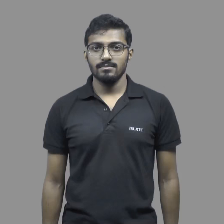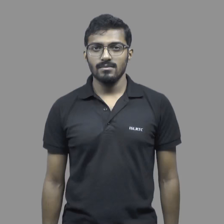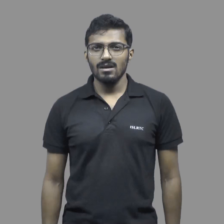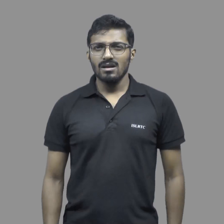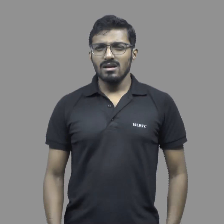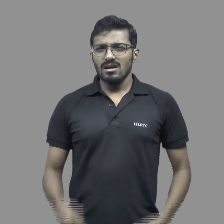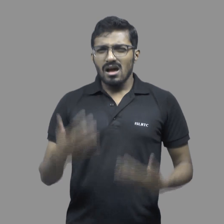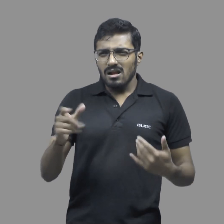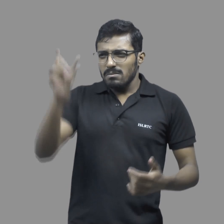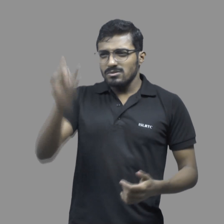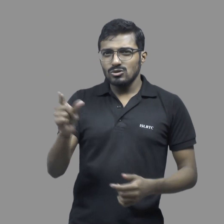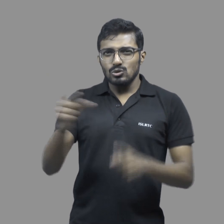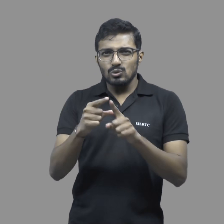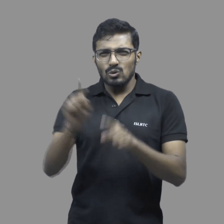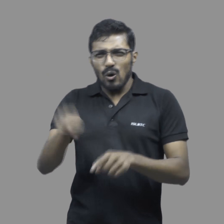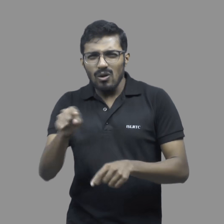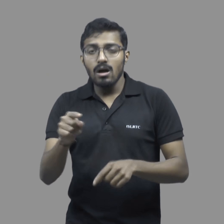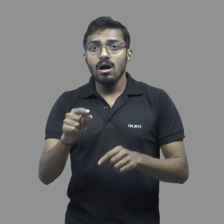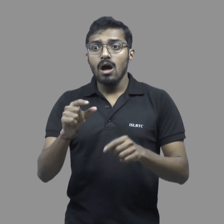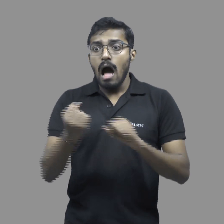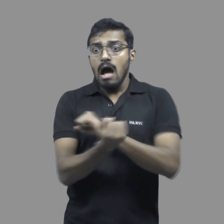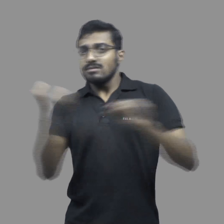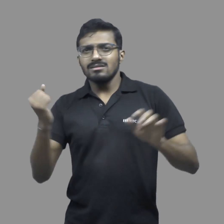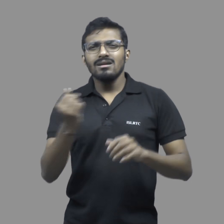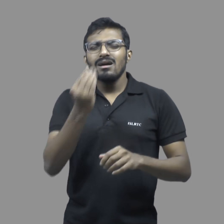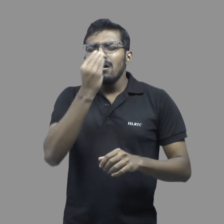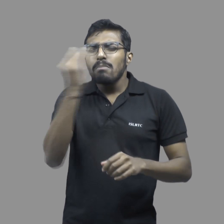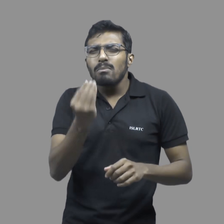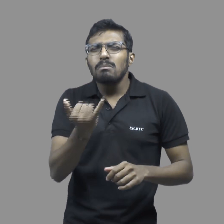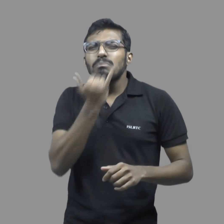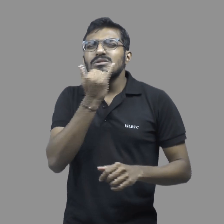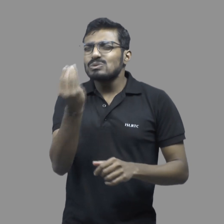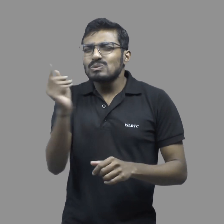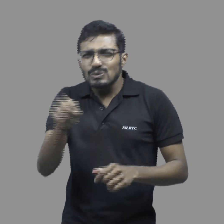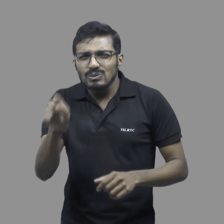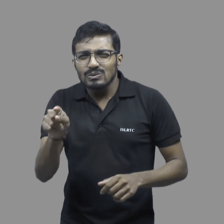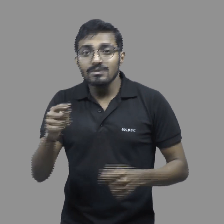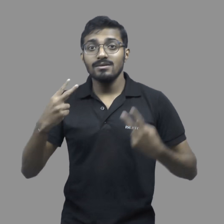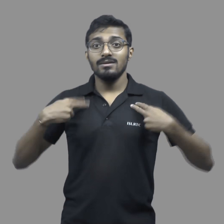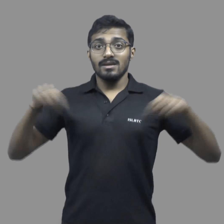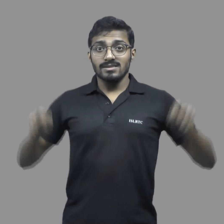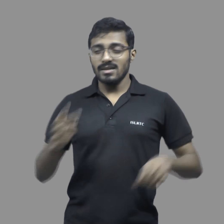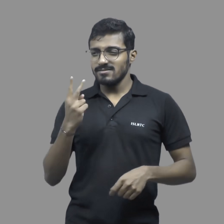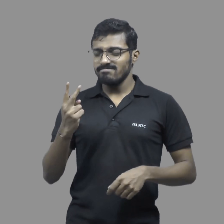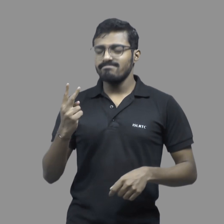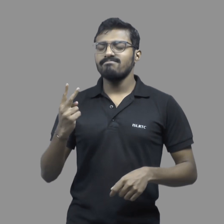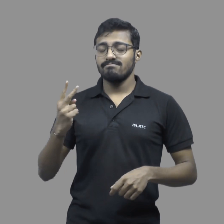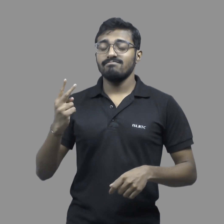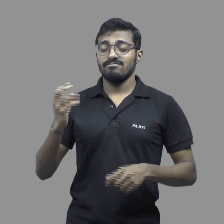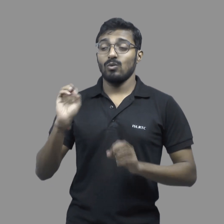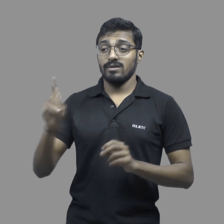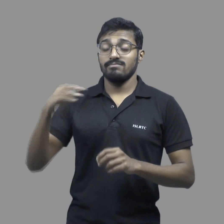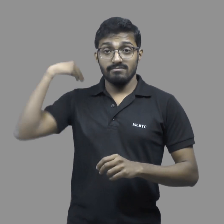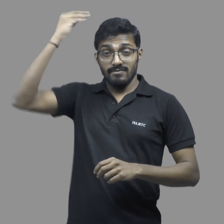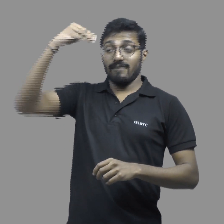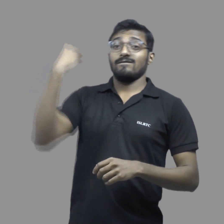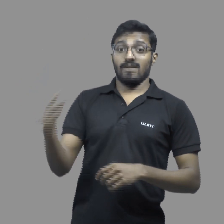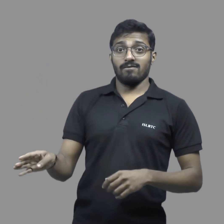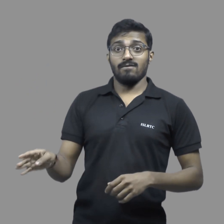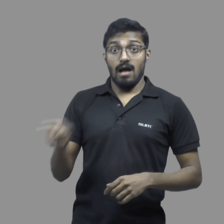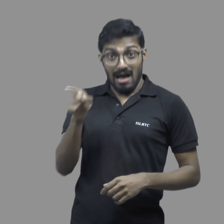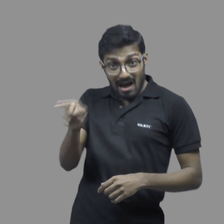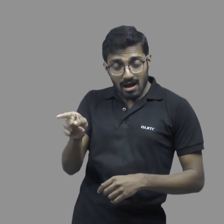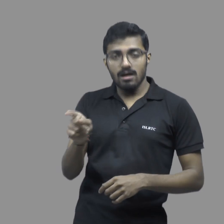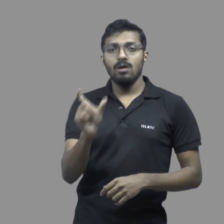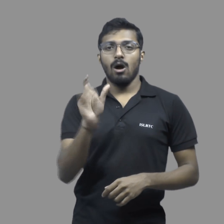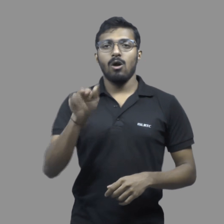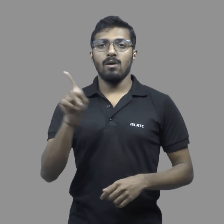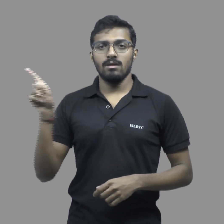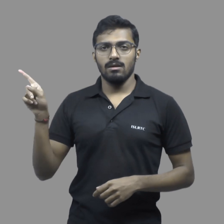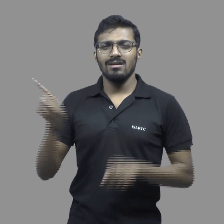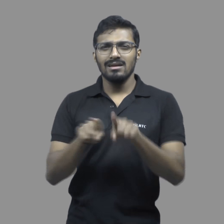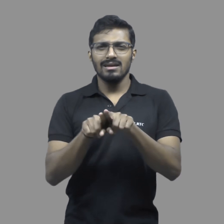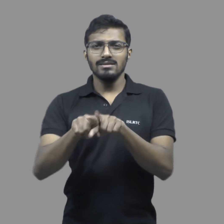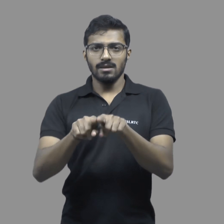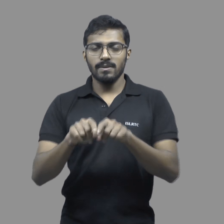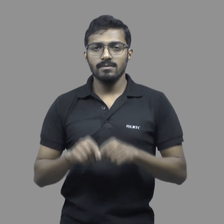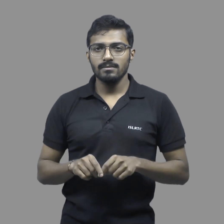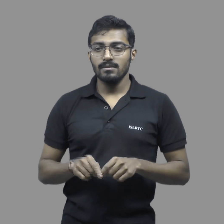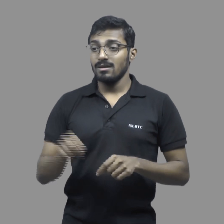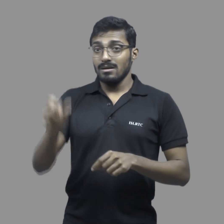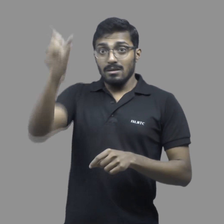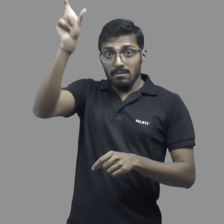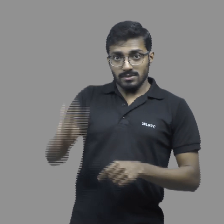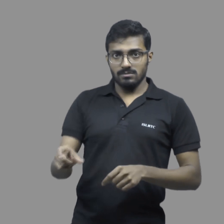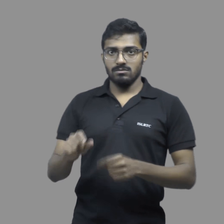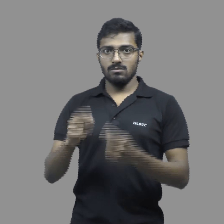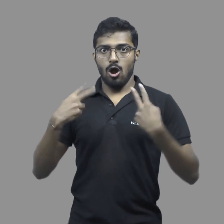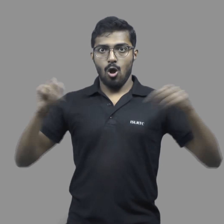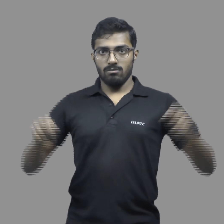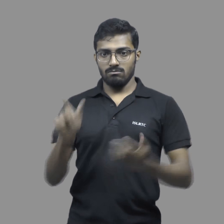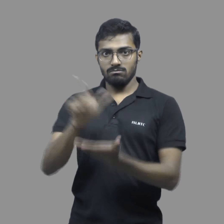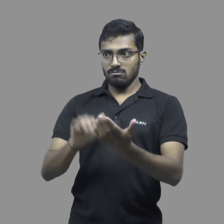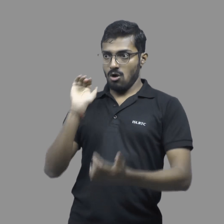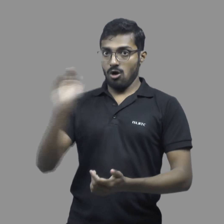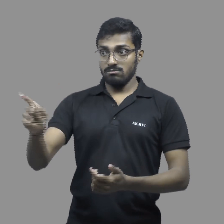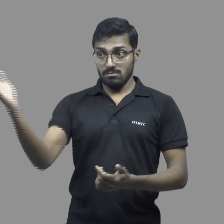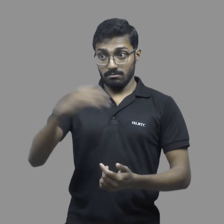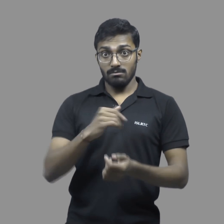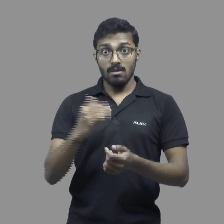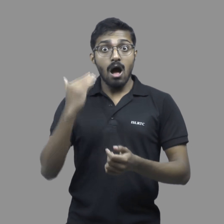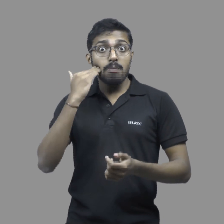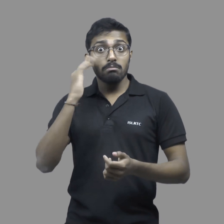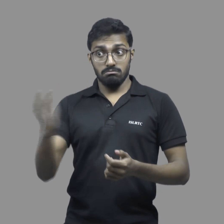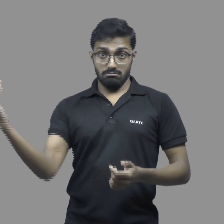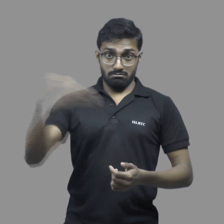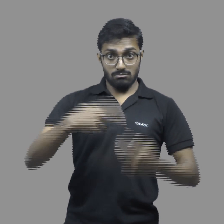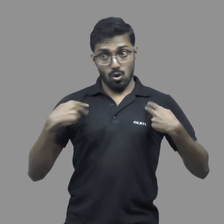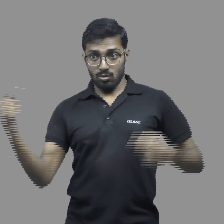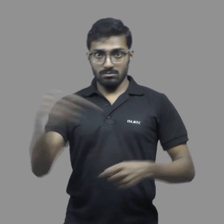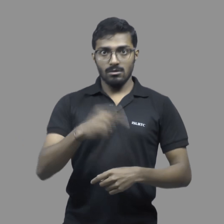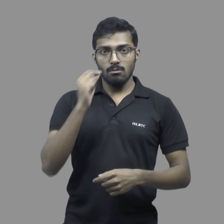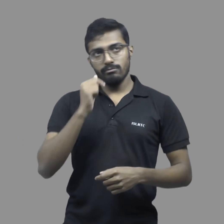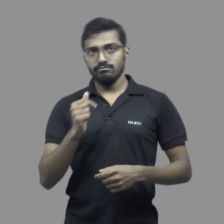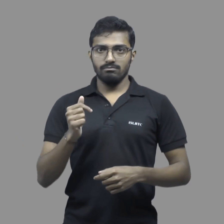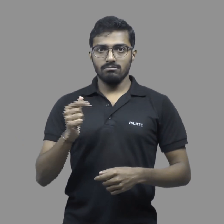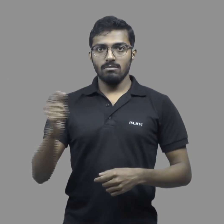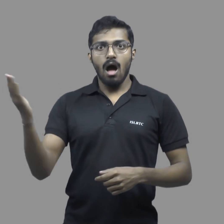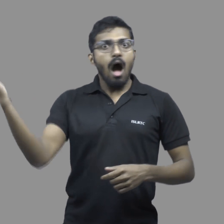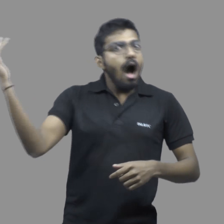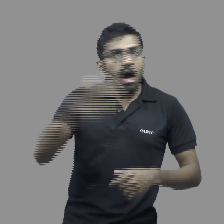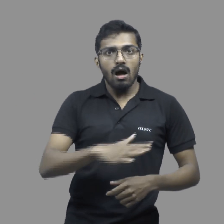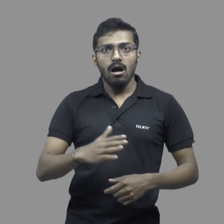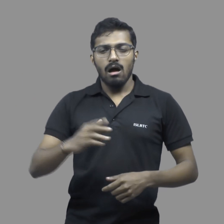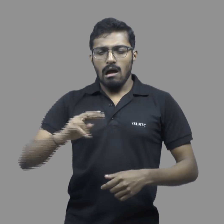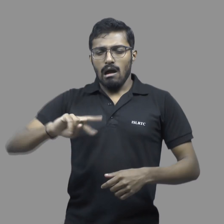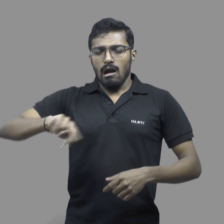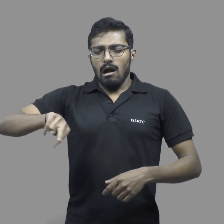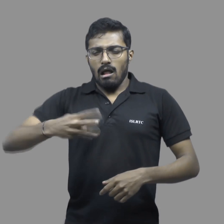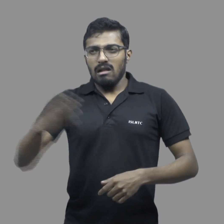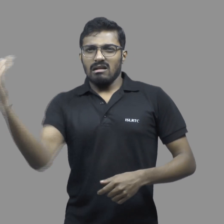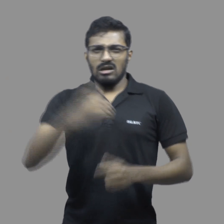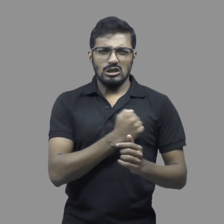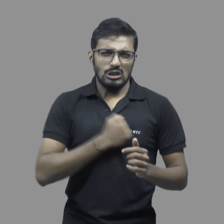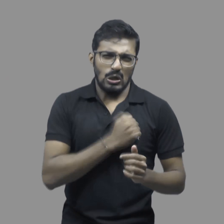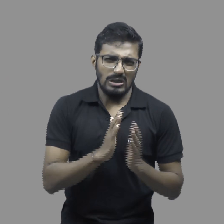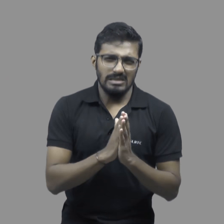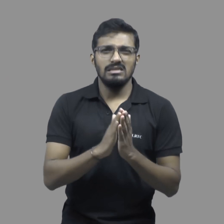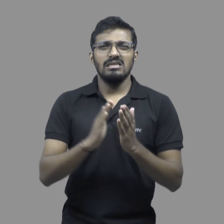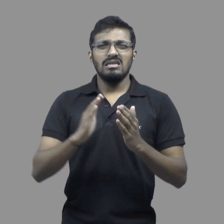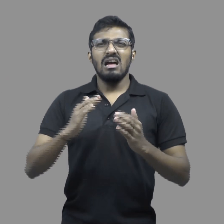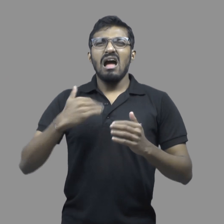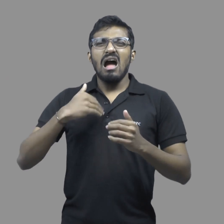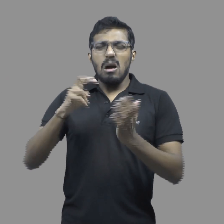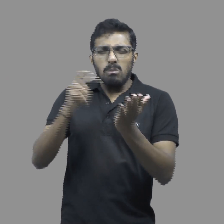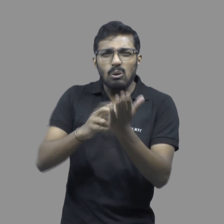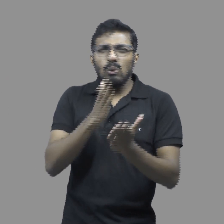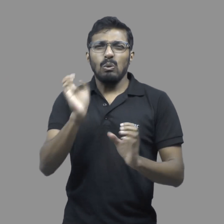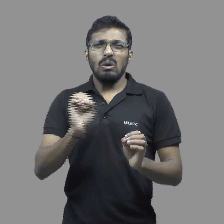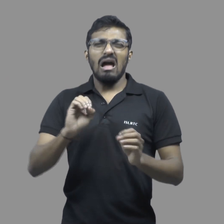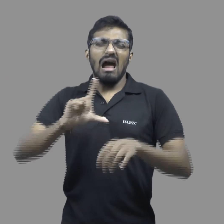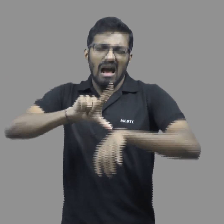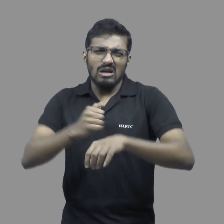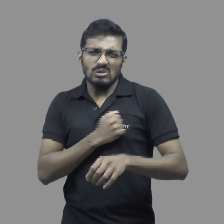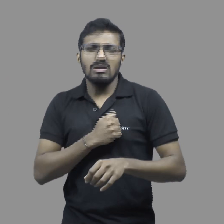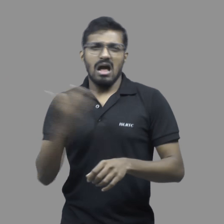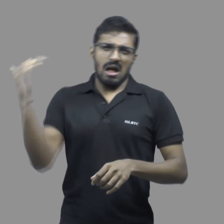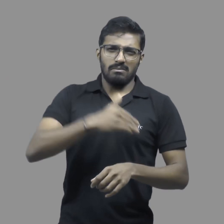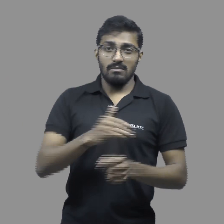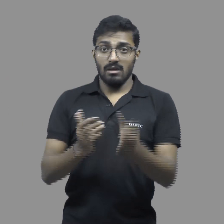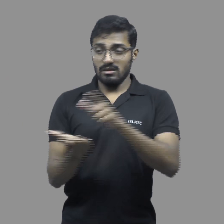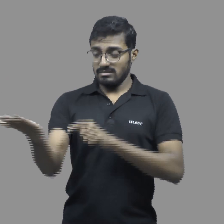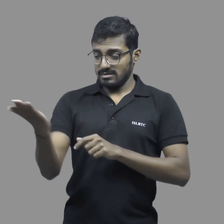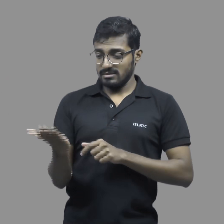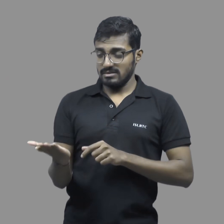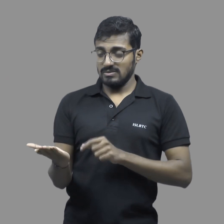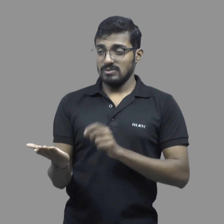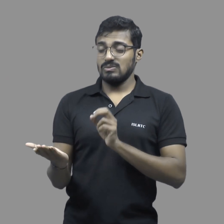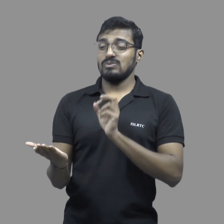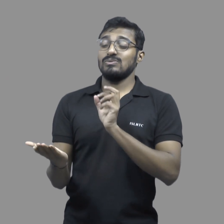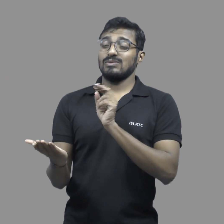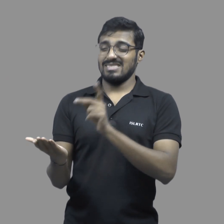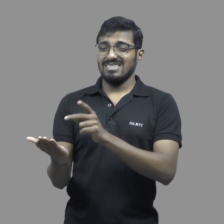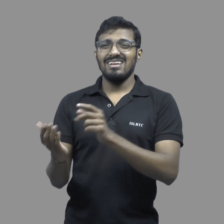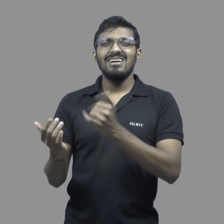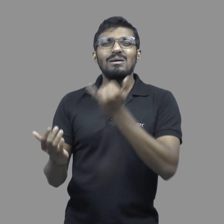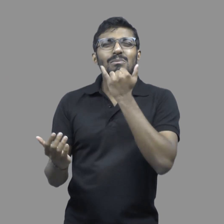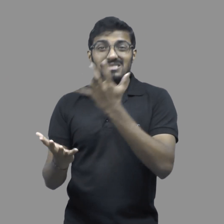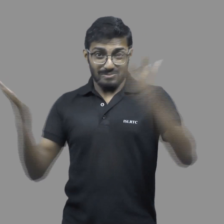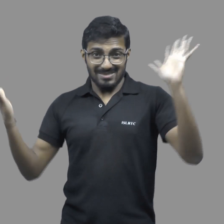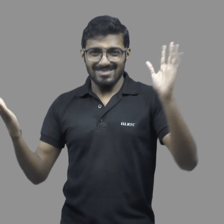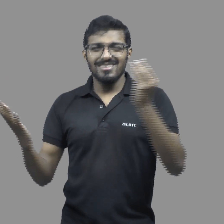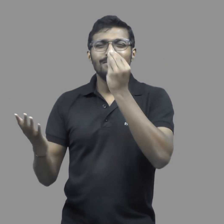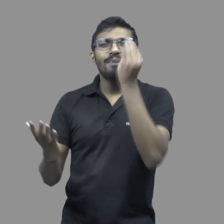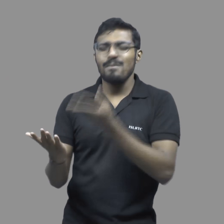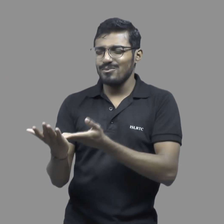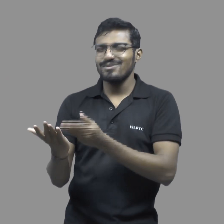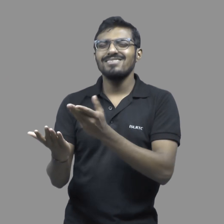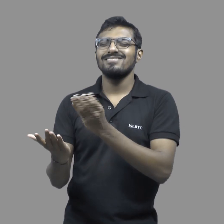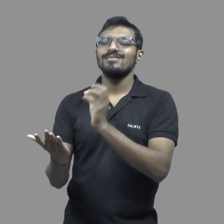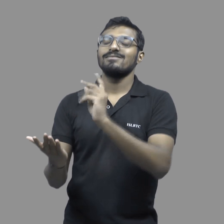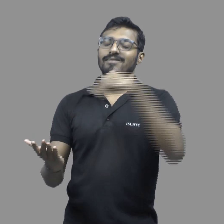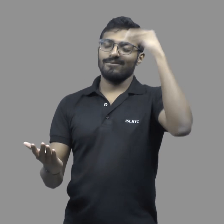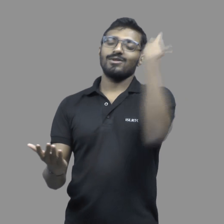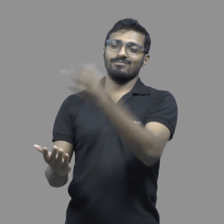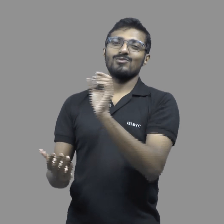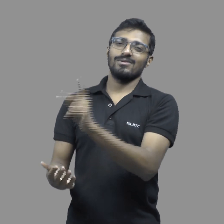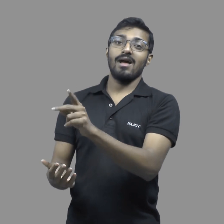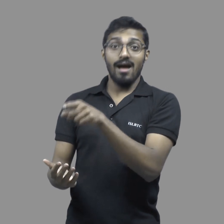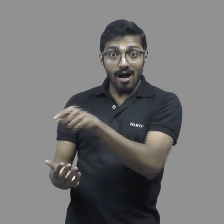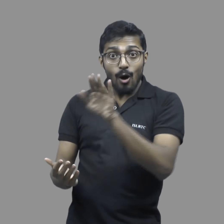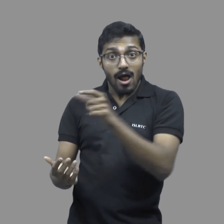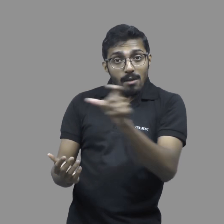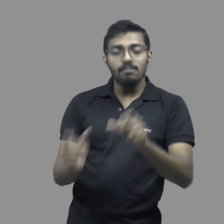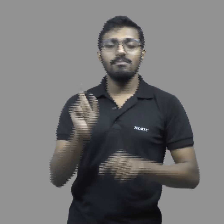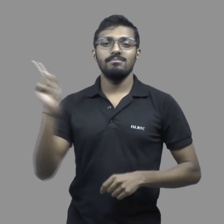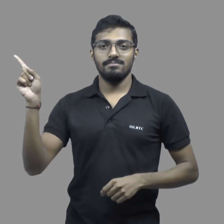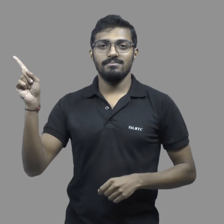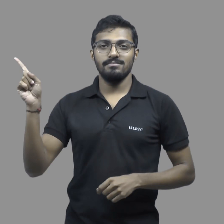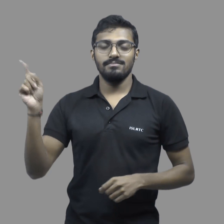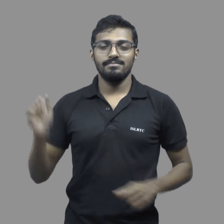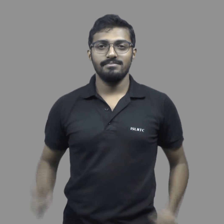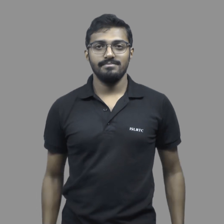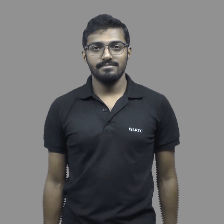Condone